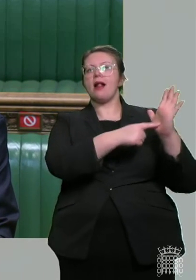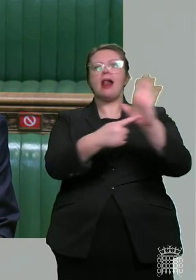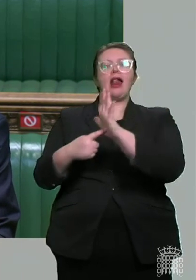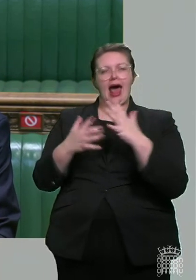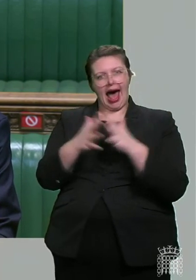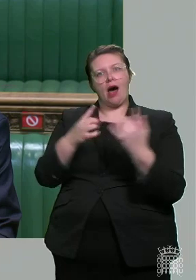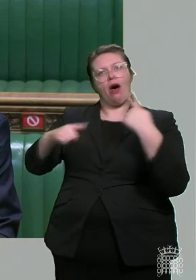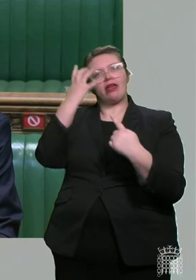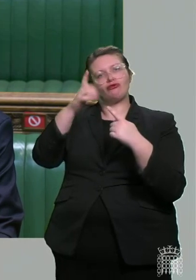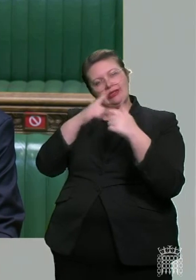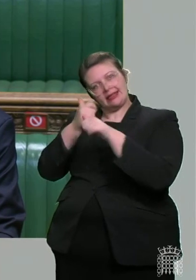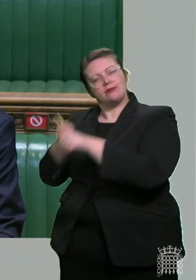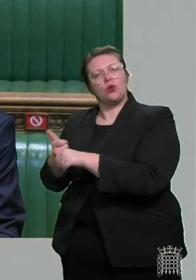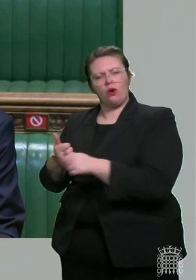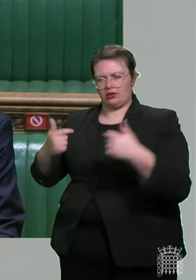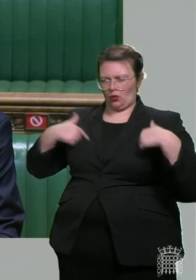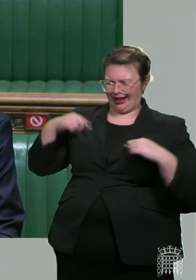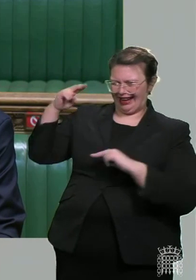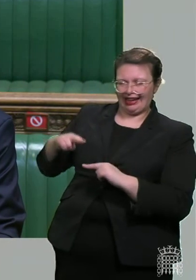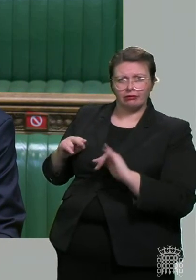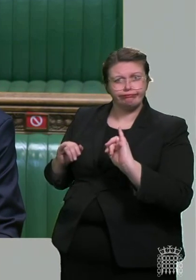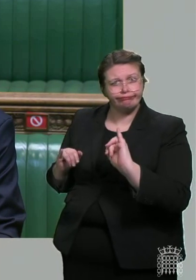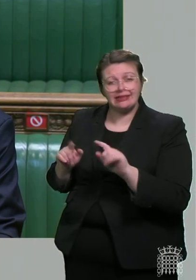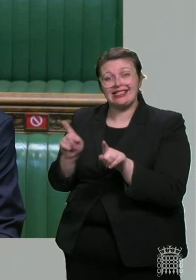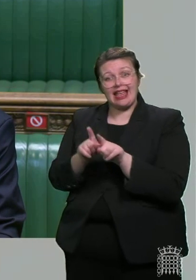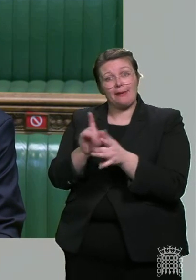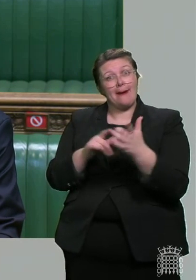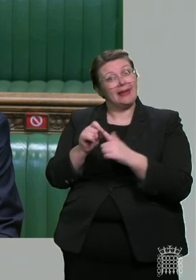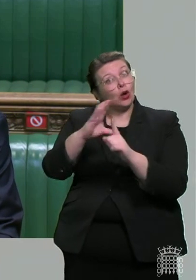The right honourable Member for Sutton Coldfield said this was “unconscionable”.